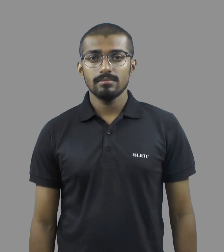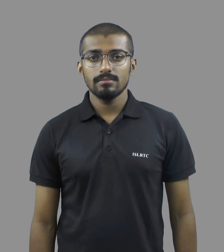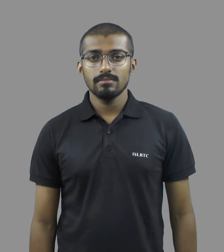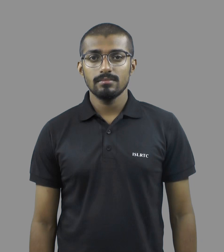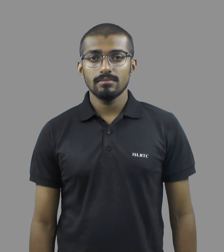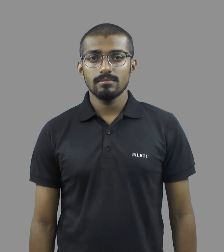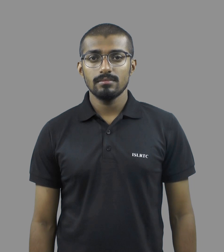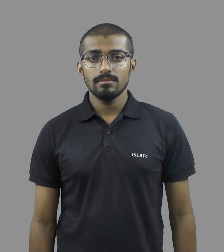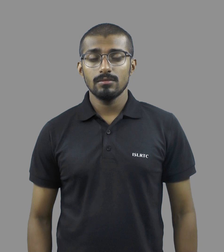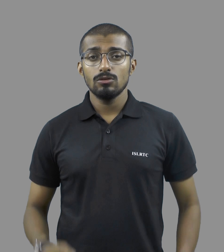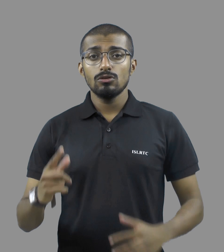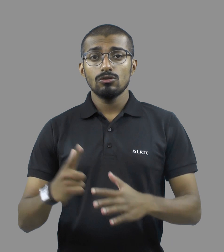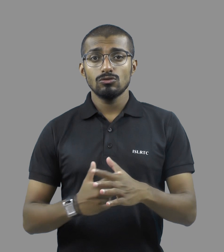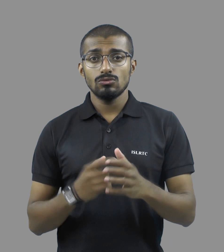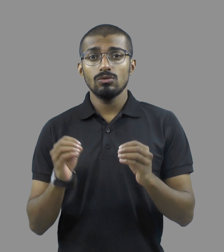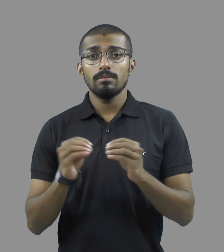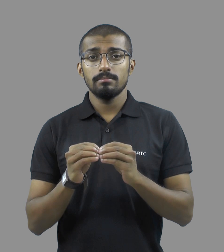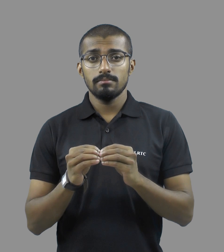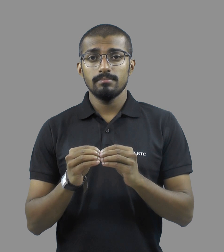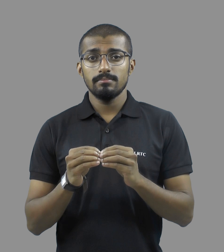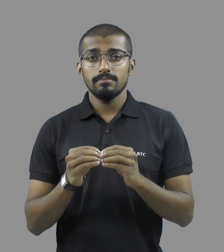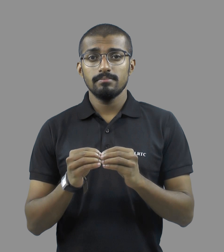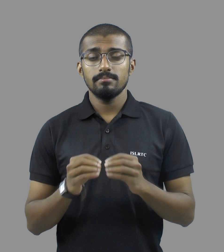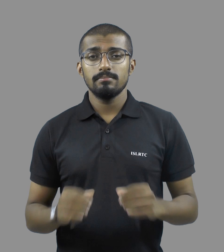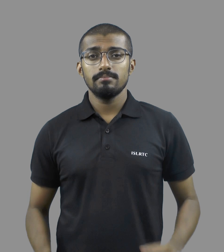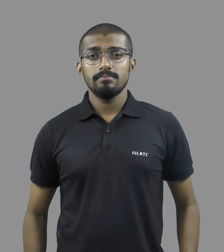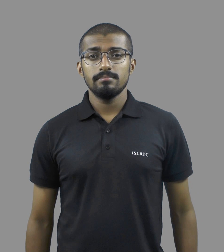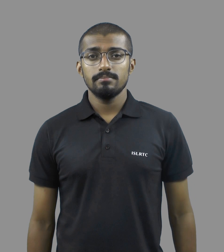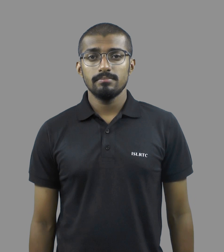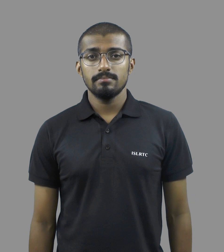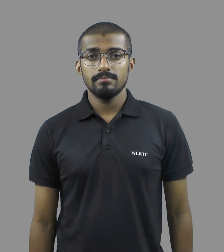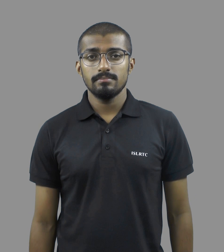Job